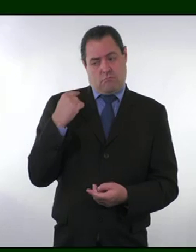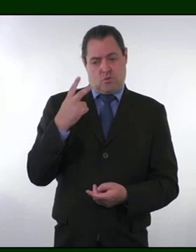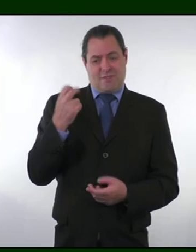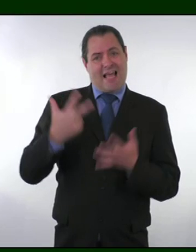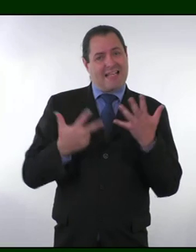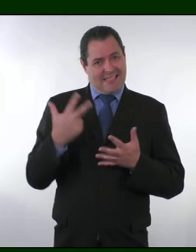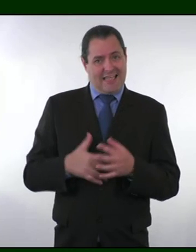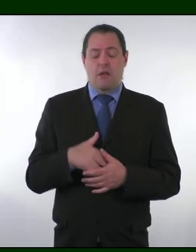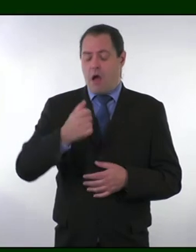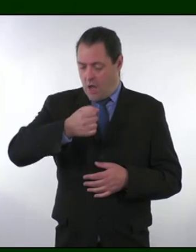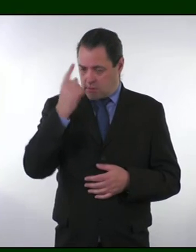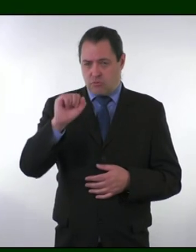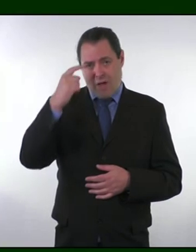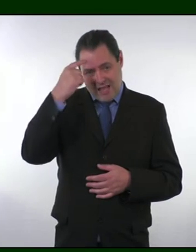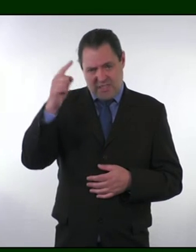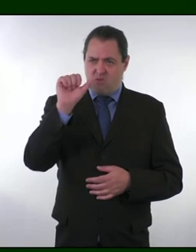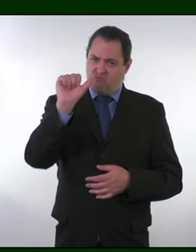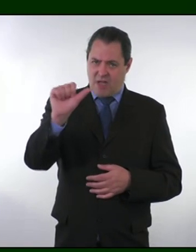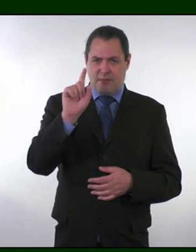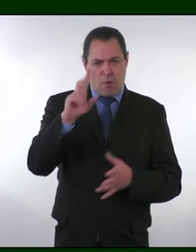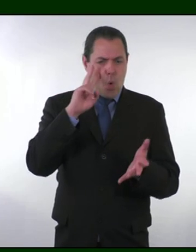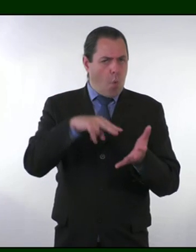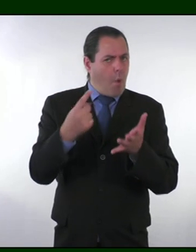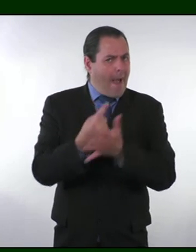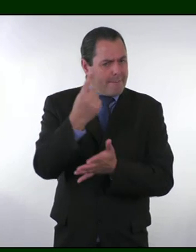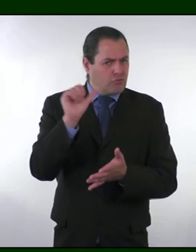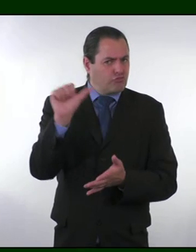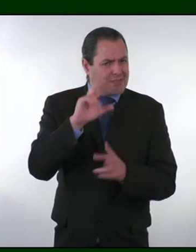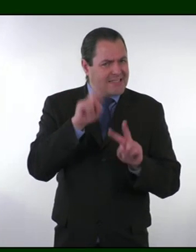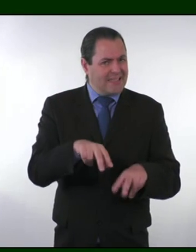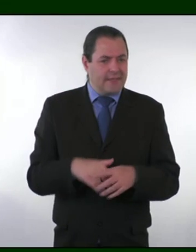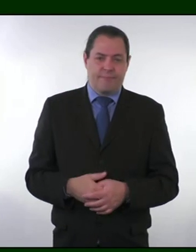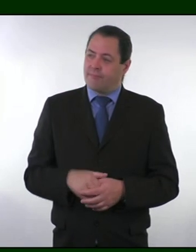I appreciate his sentiments—he is on the right lines—but he should look at what is actually happening.